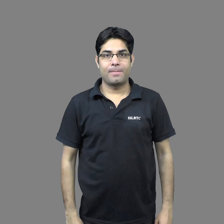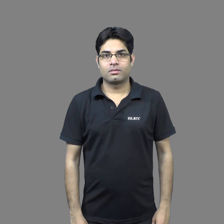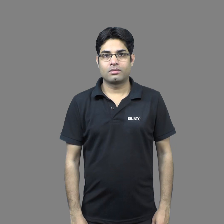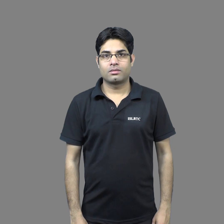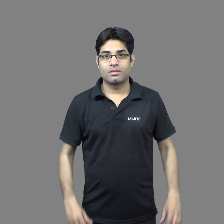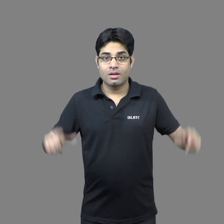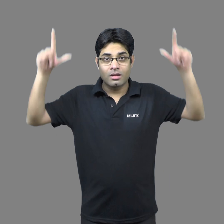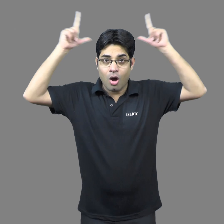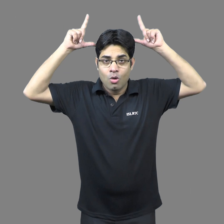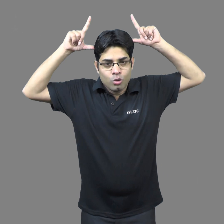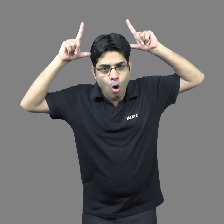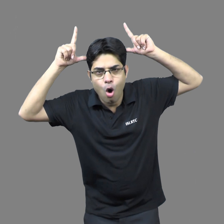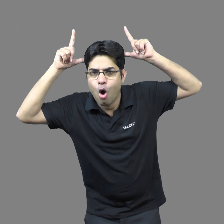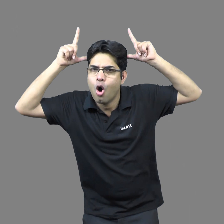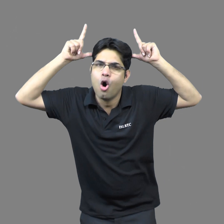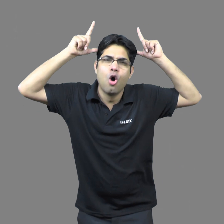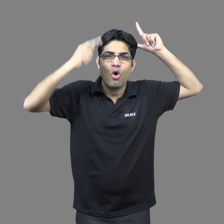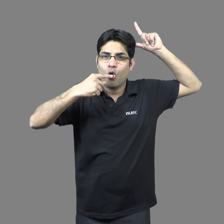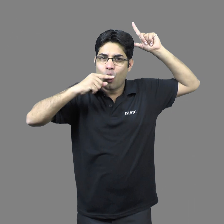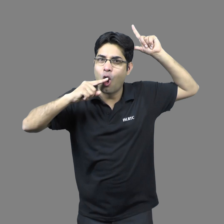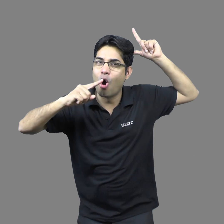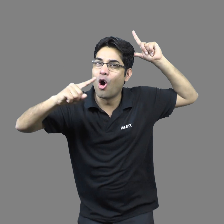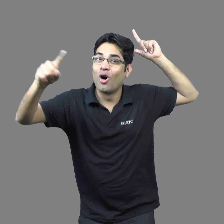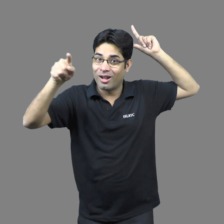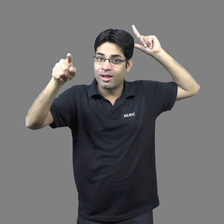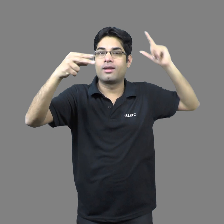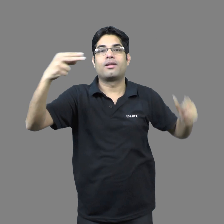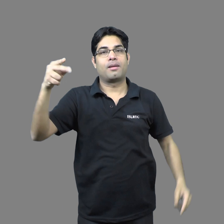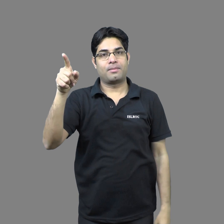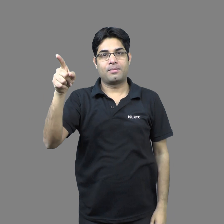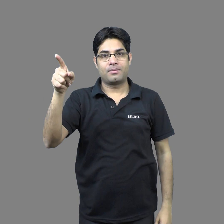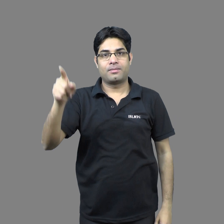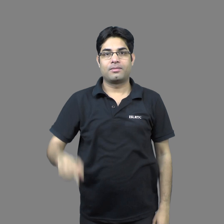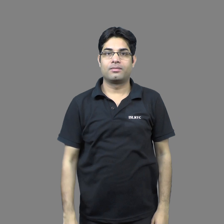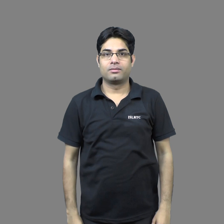Moo Low